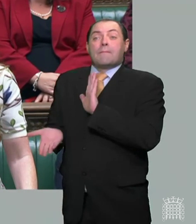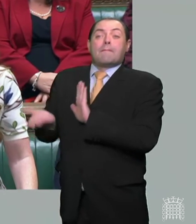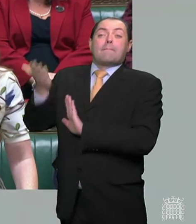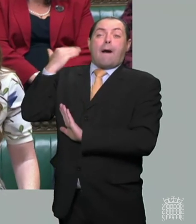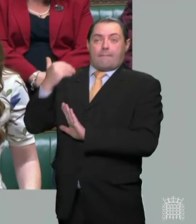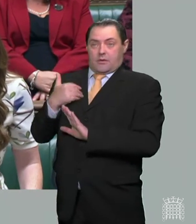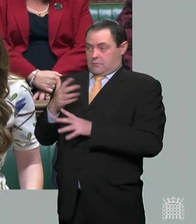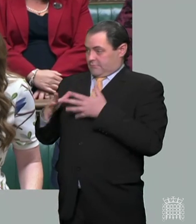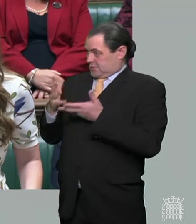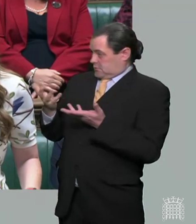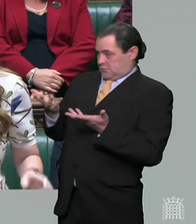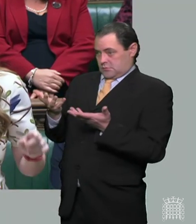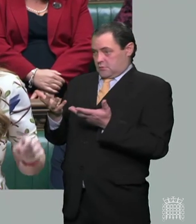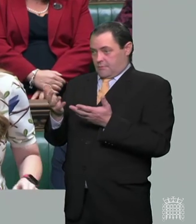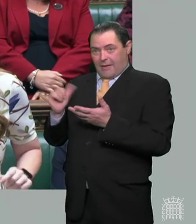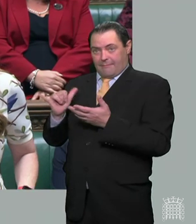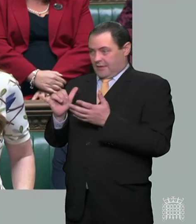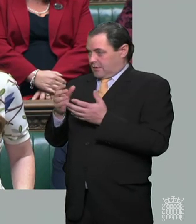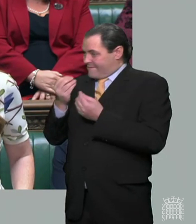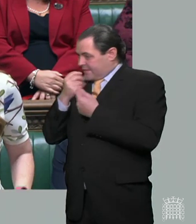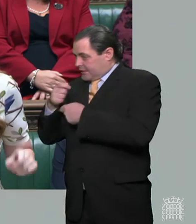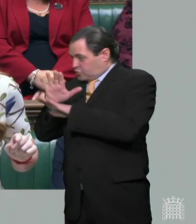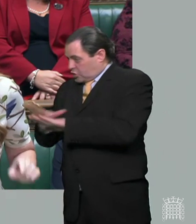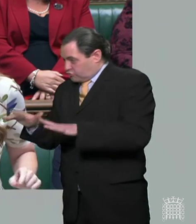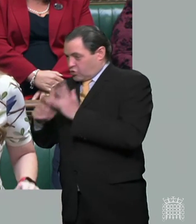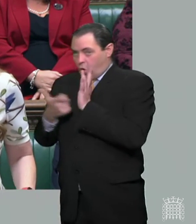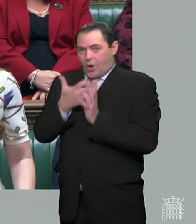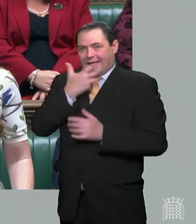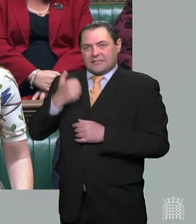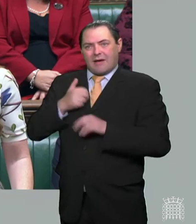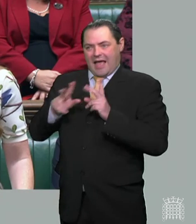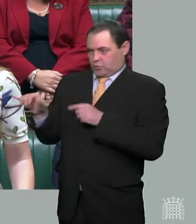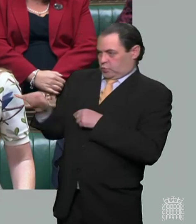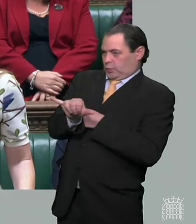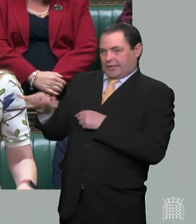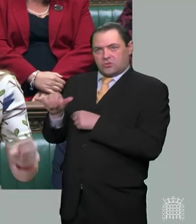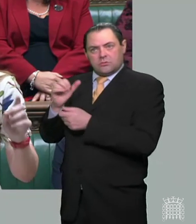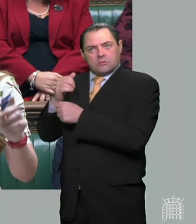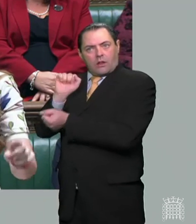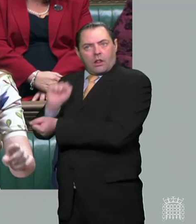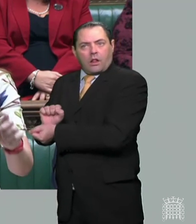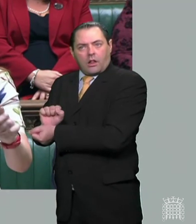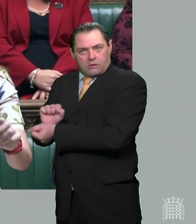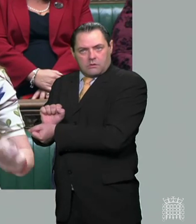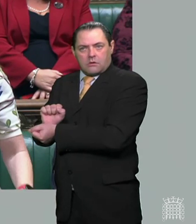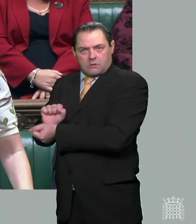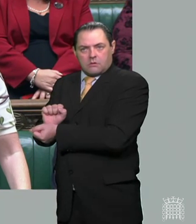Working people will have to choose whether to feed their kids or heat their homes.